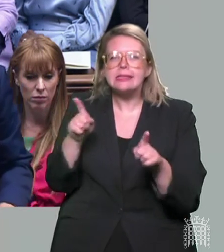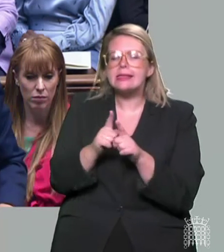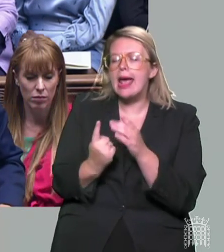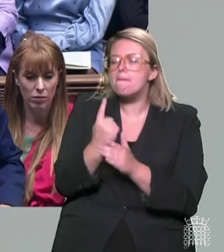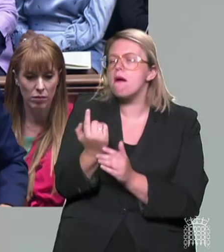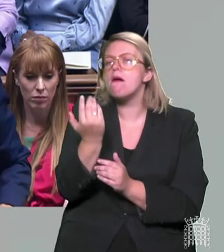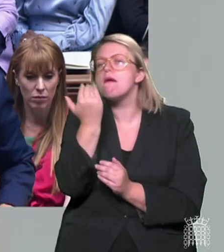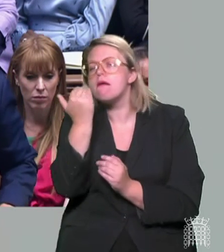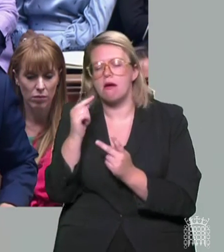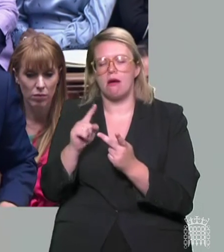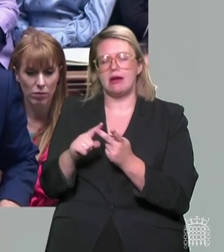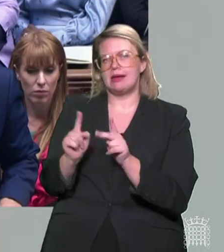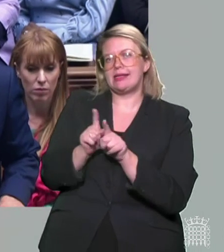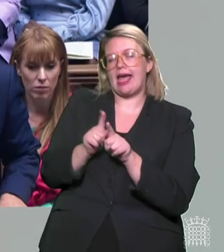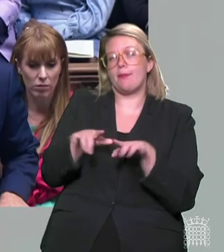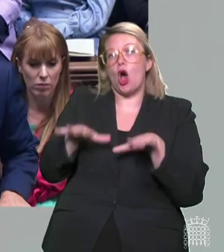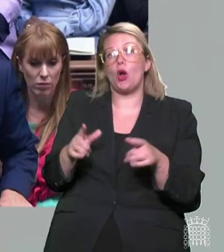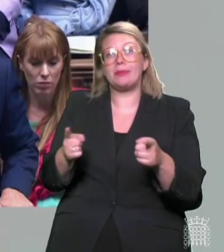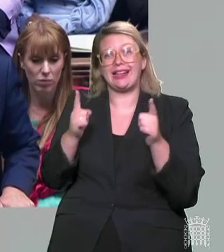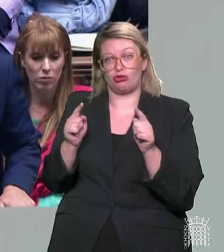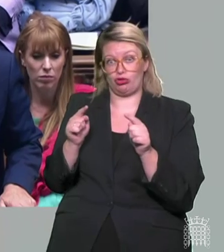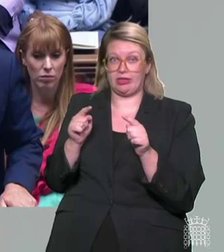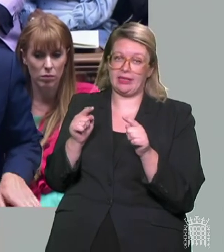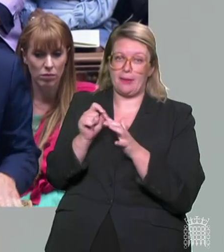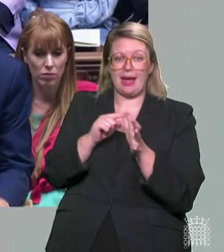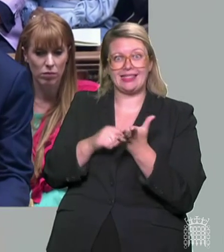It was the same when his Home Secretary was bullying staff.